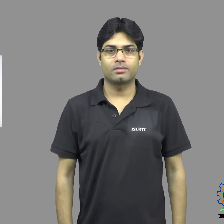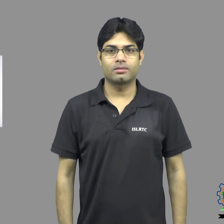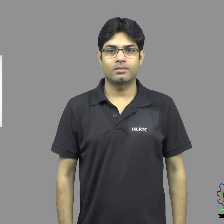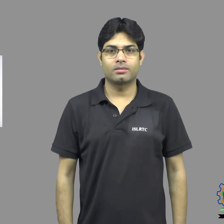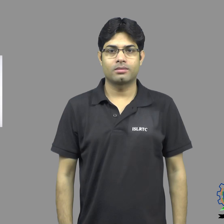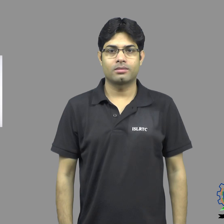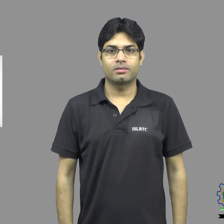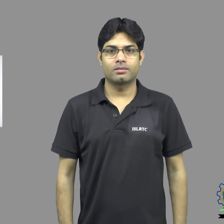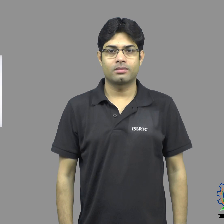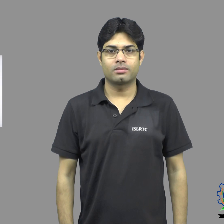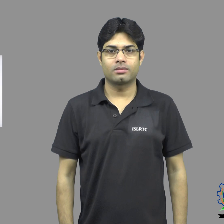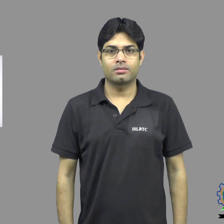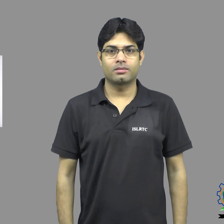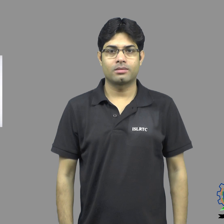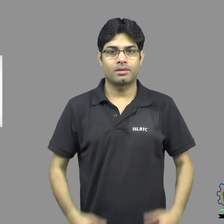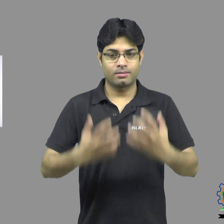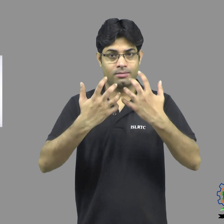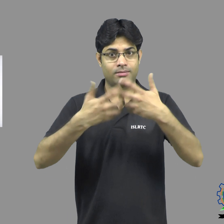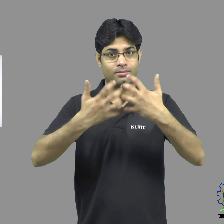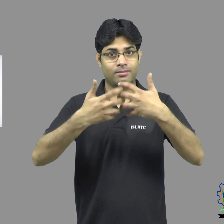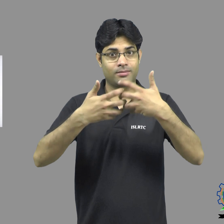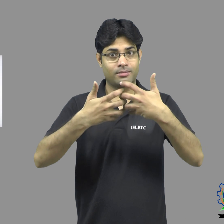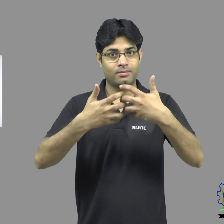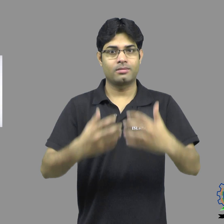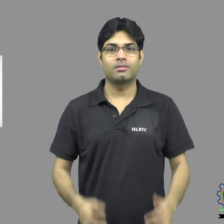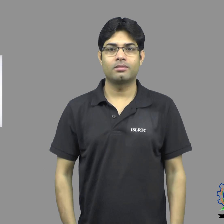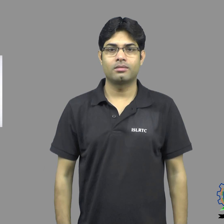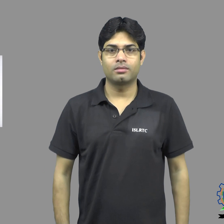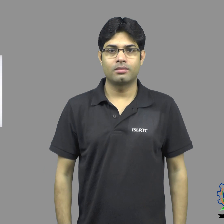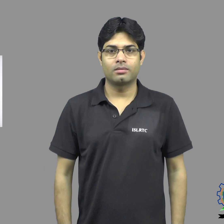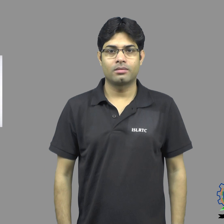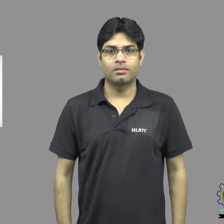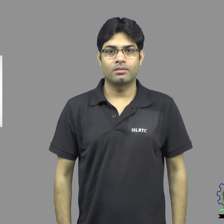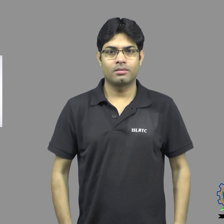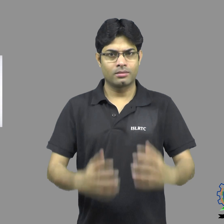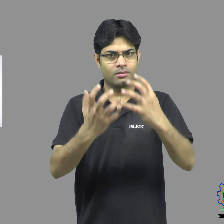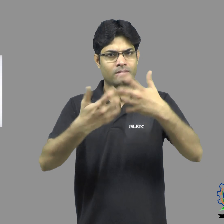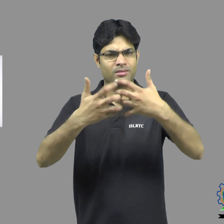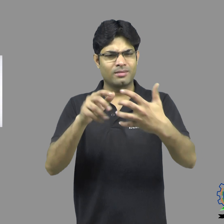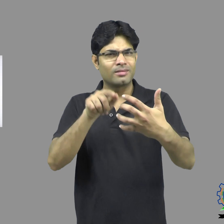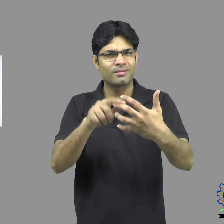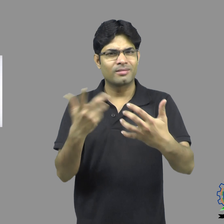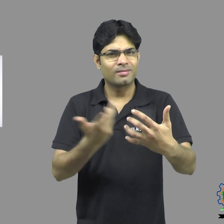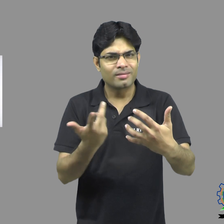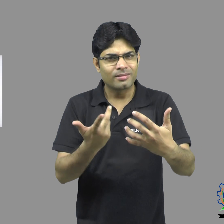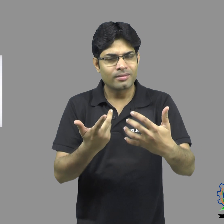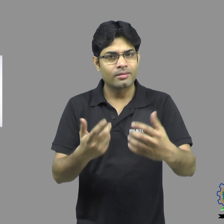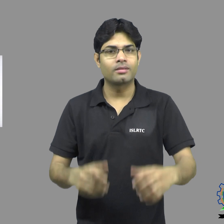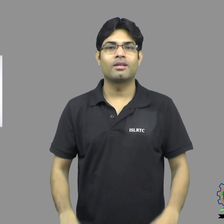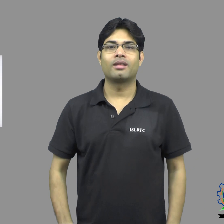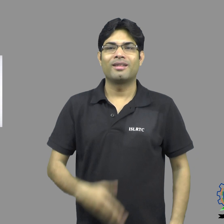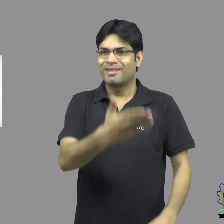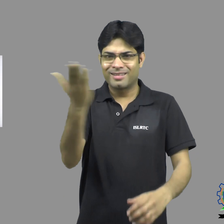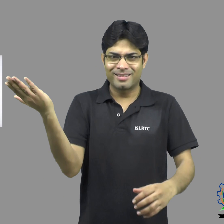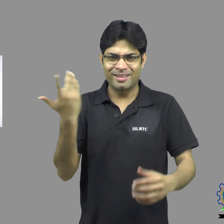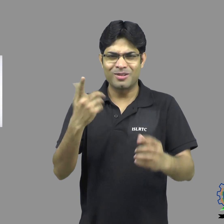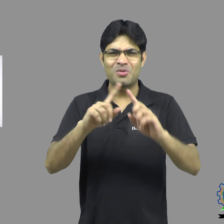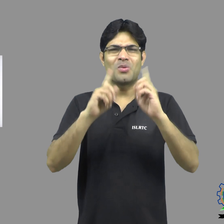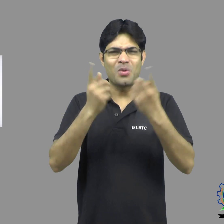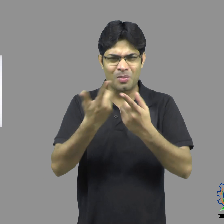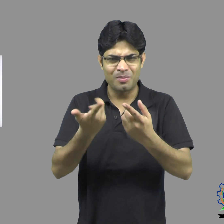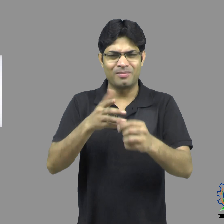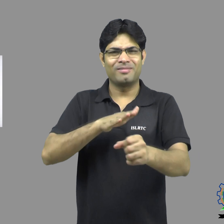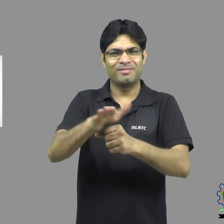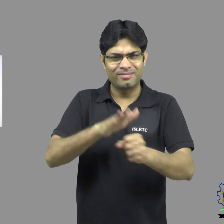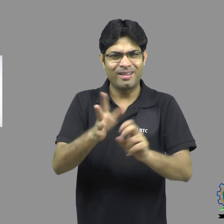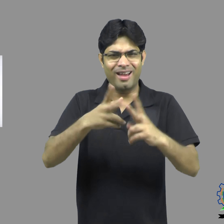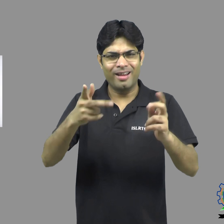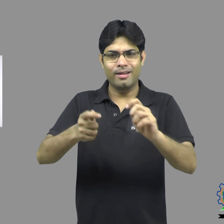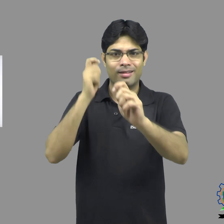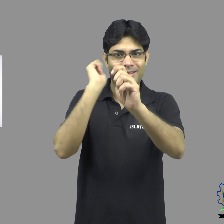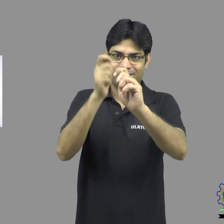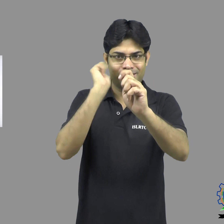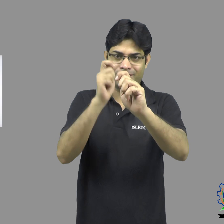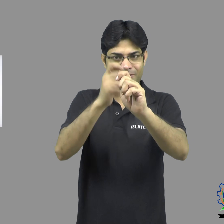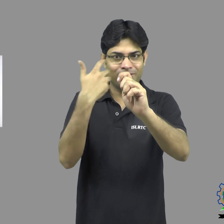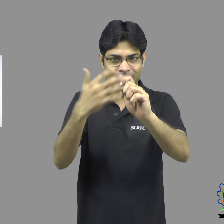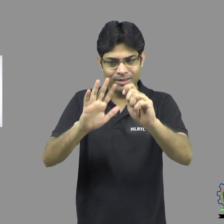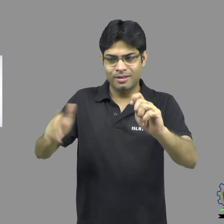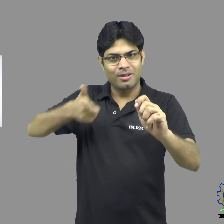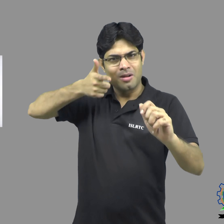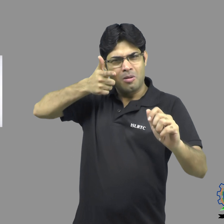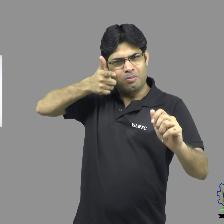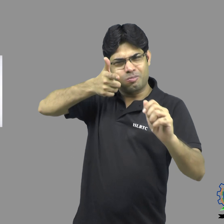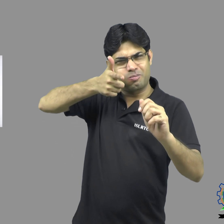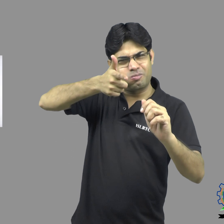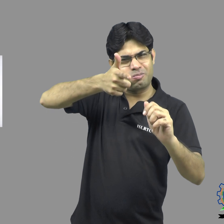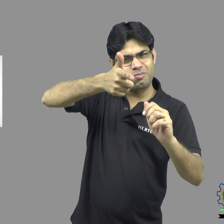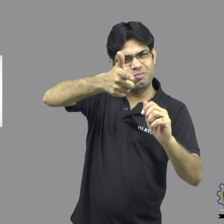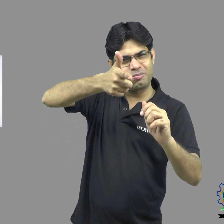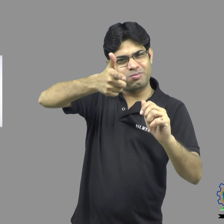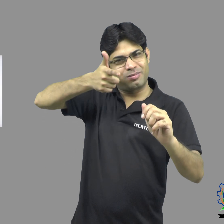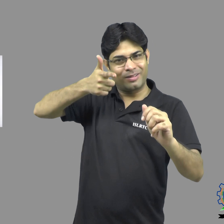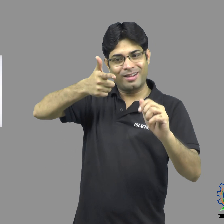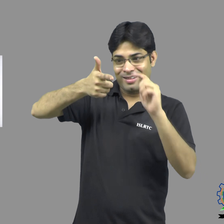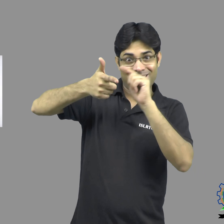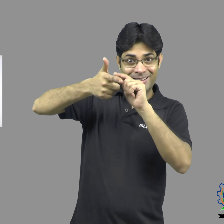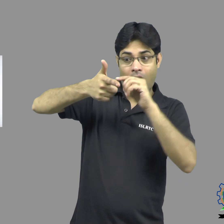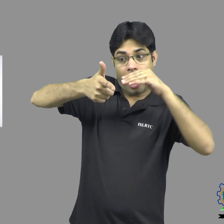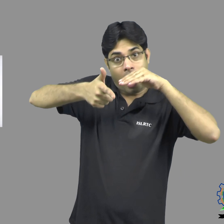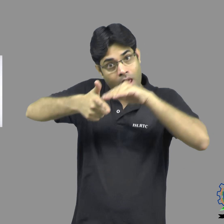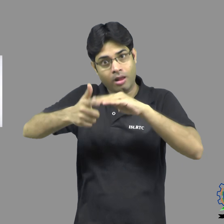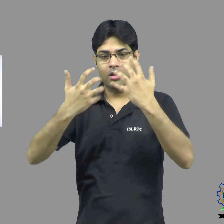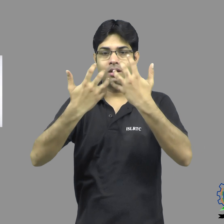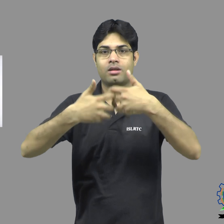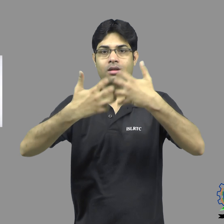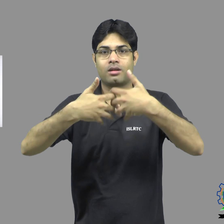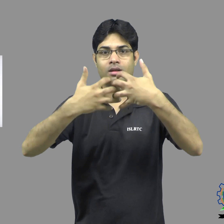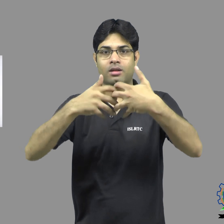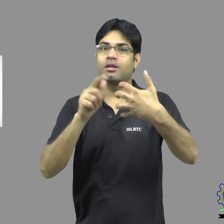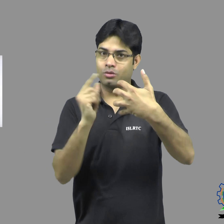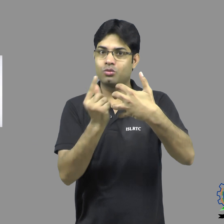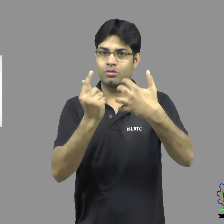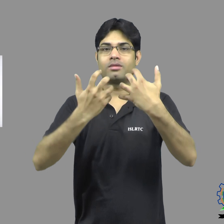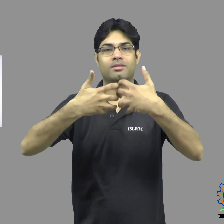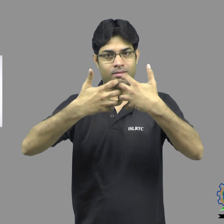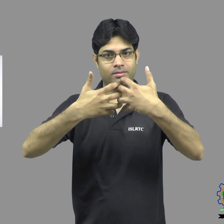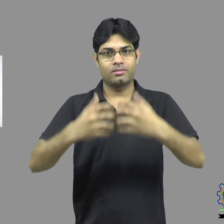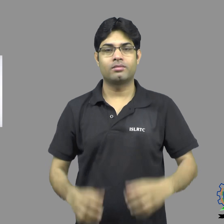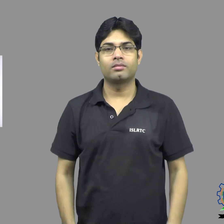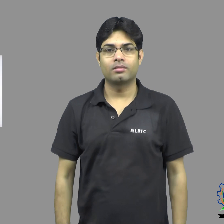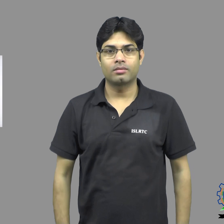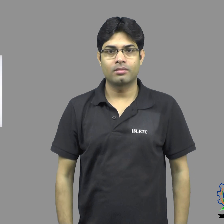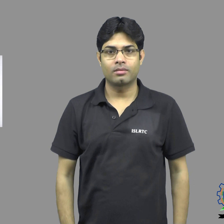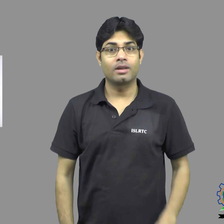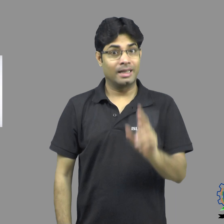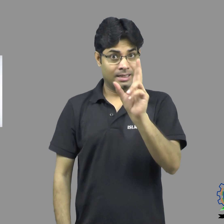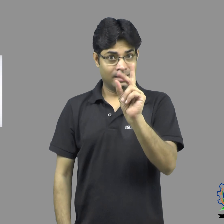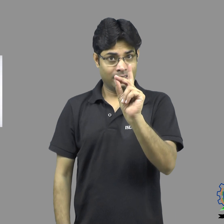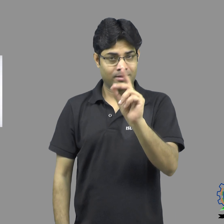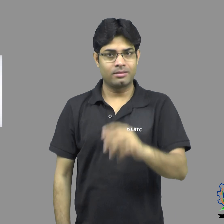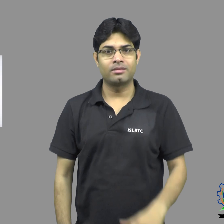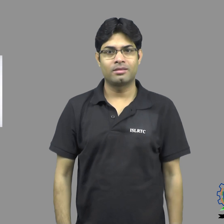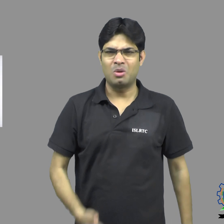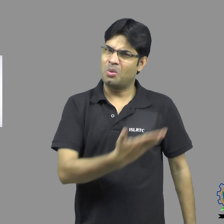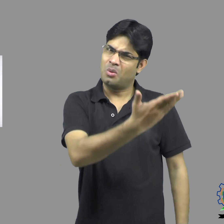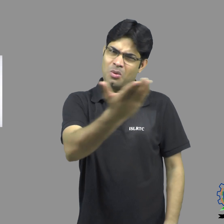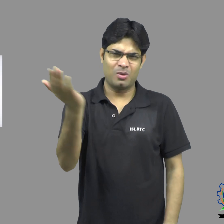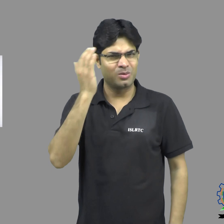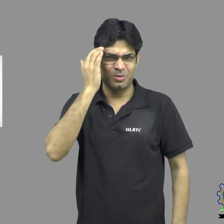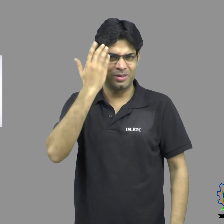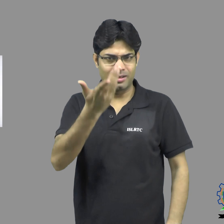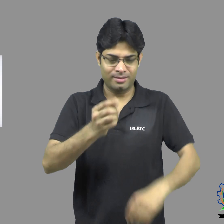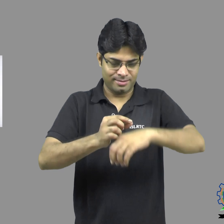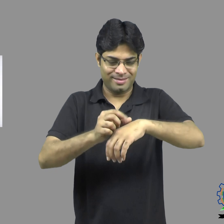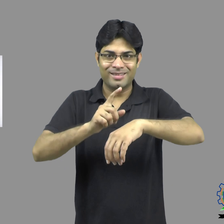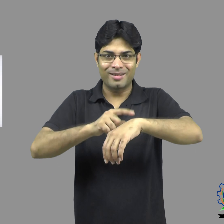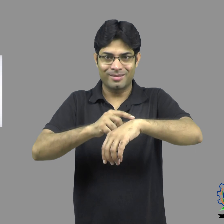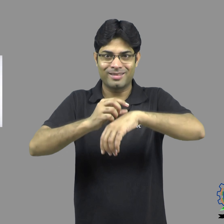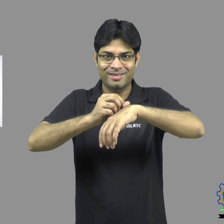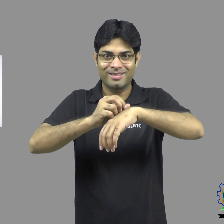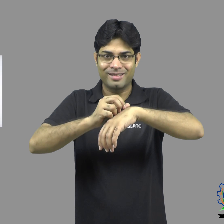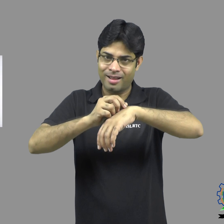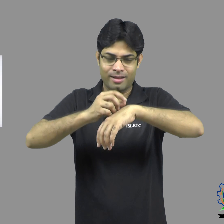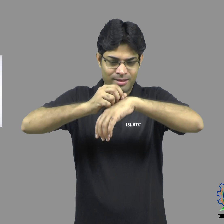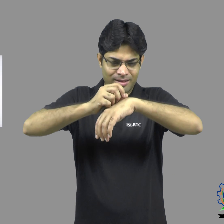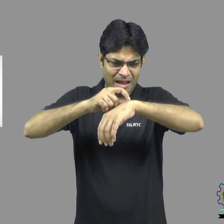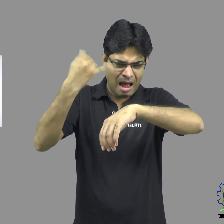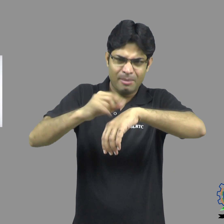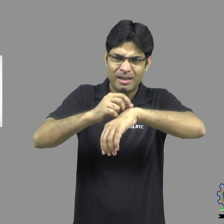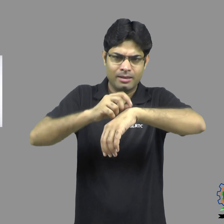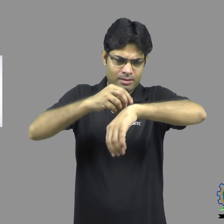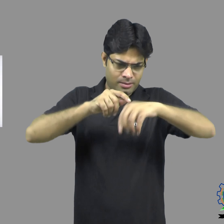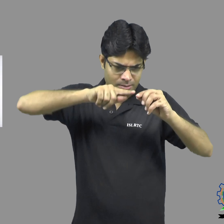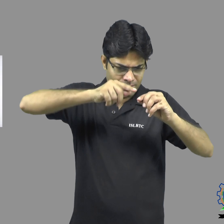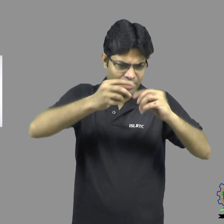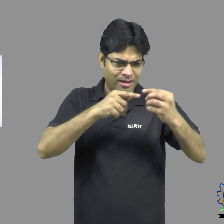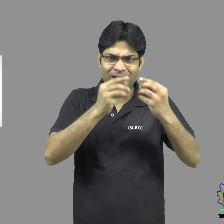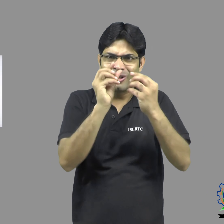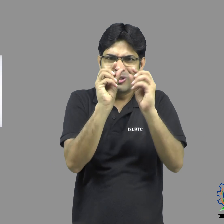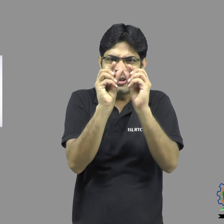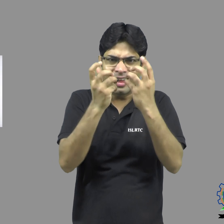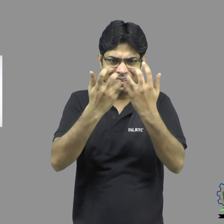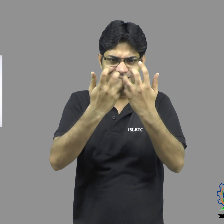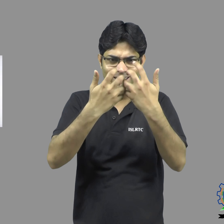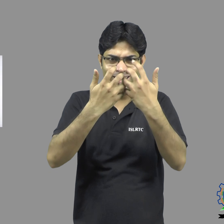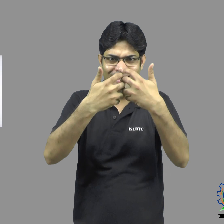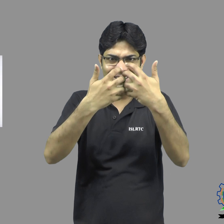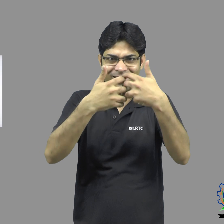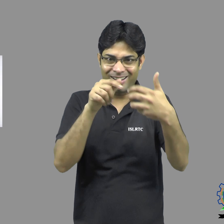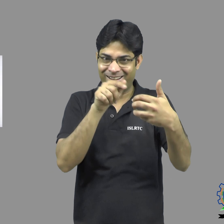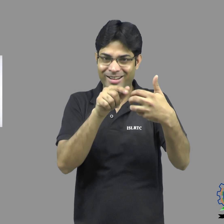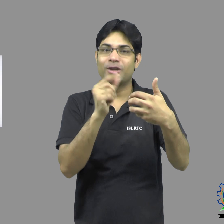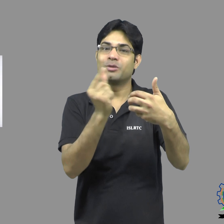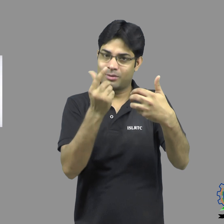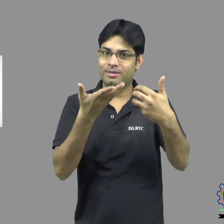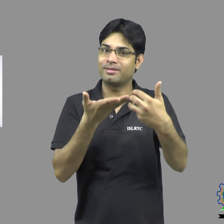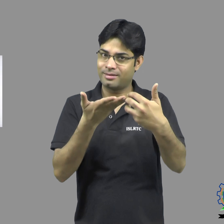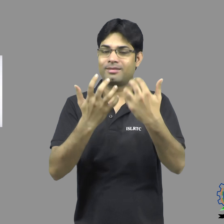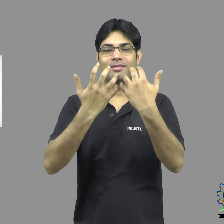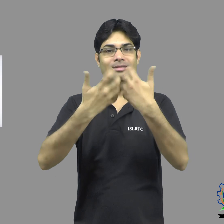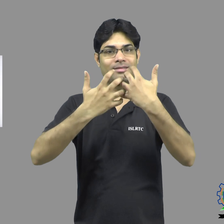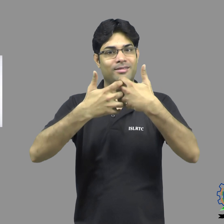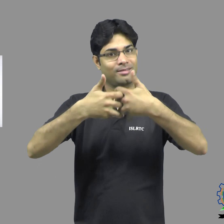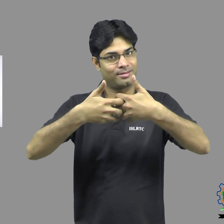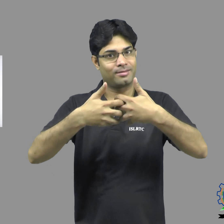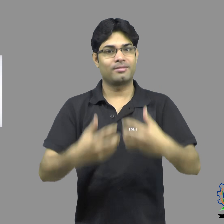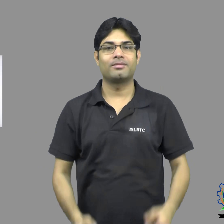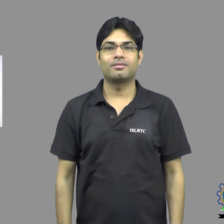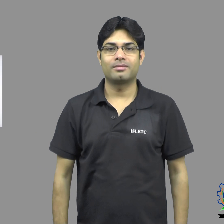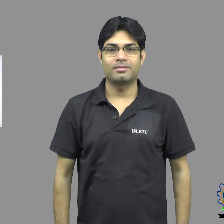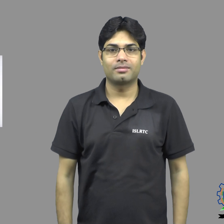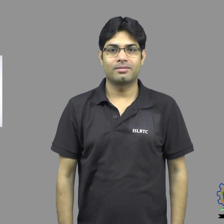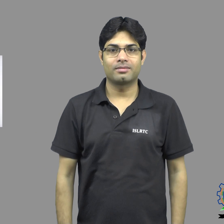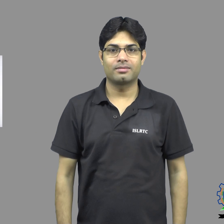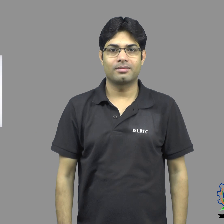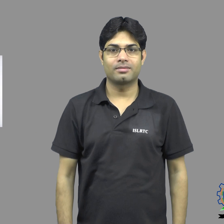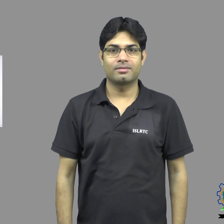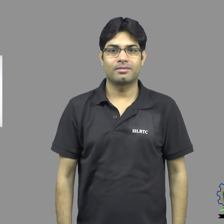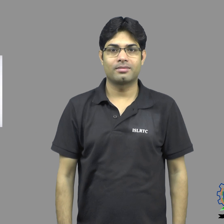Helical Gear